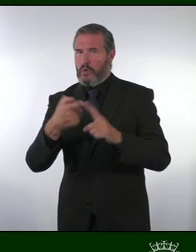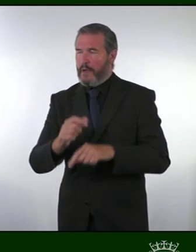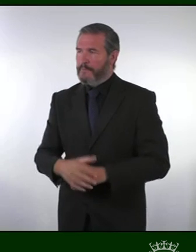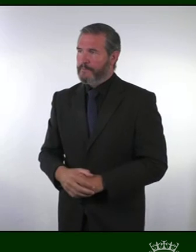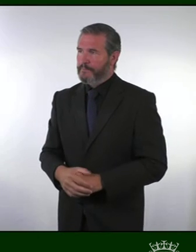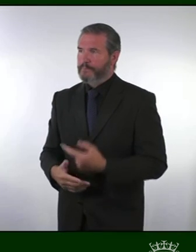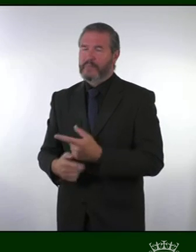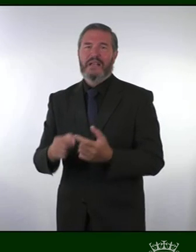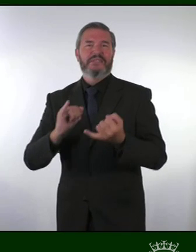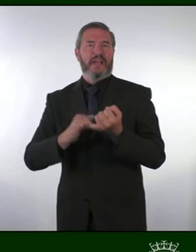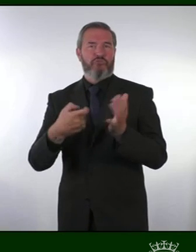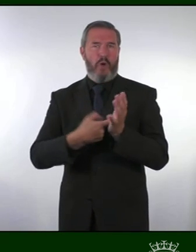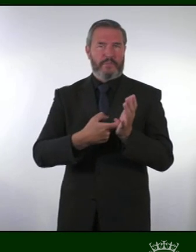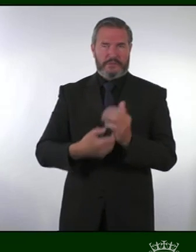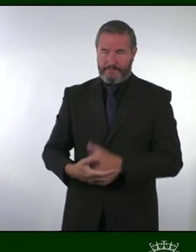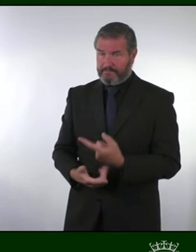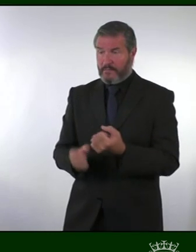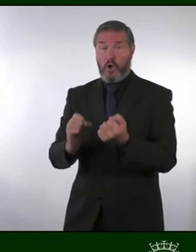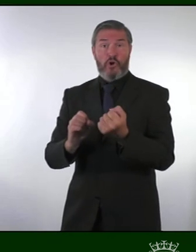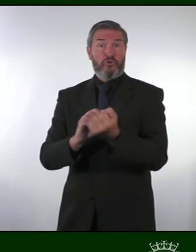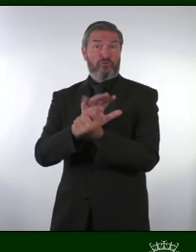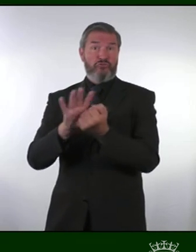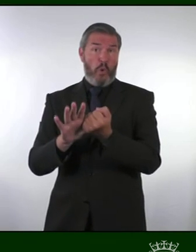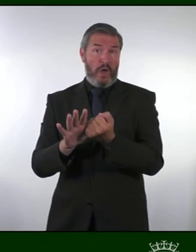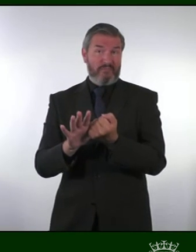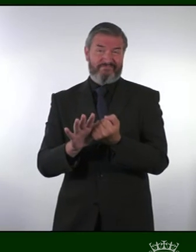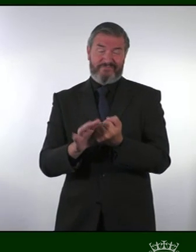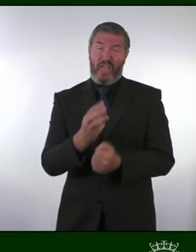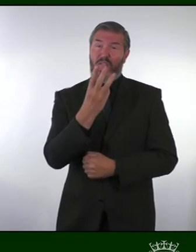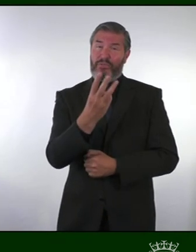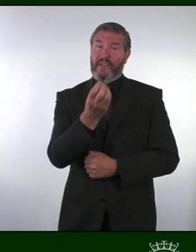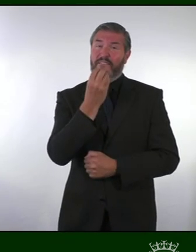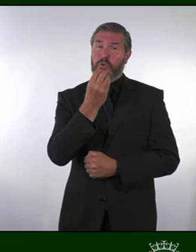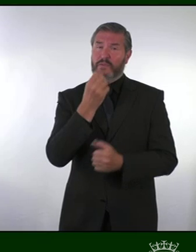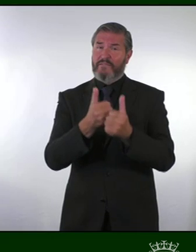Diolch yn fawr, Mr Llefarydd. Covid-19 has now broken out in three Welsh food factories.